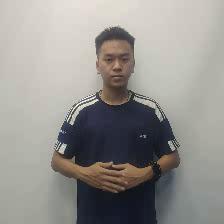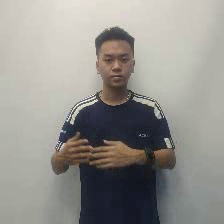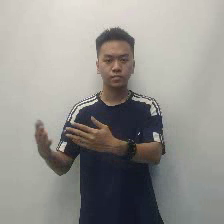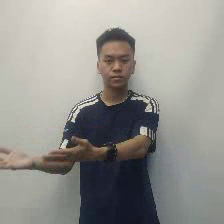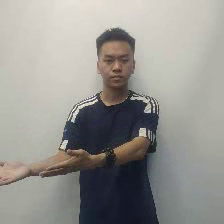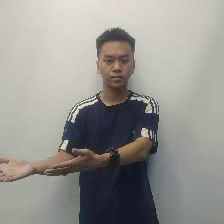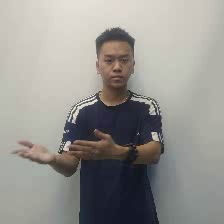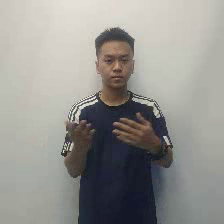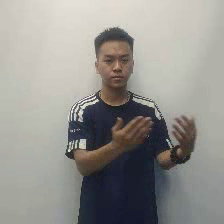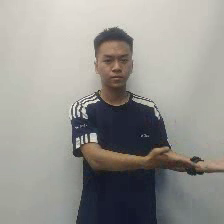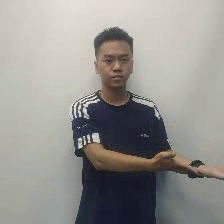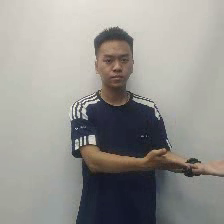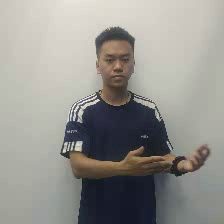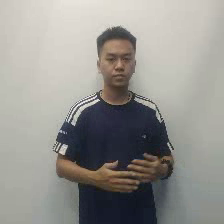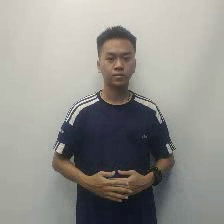Mời vào